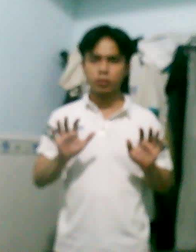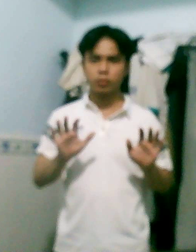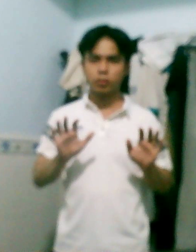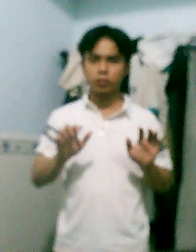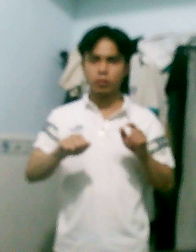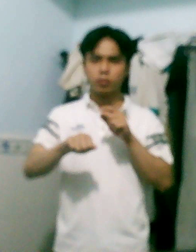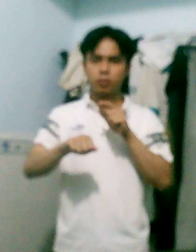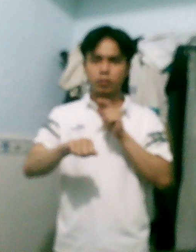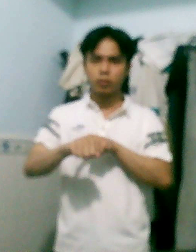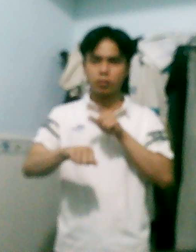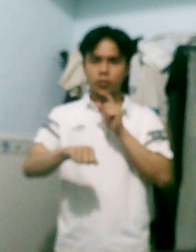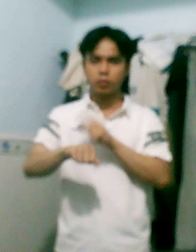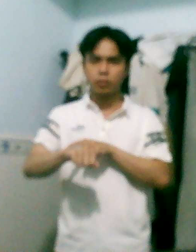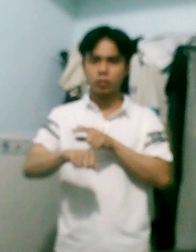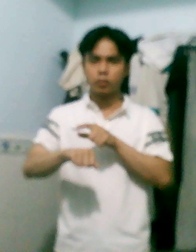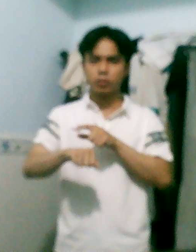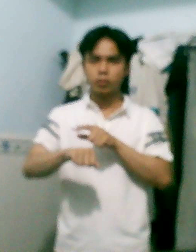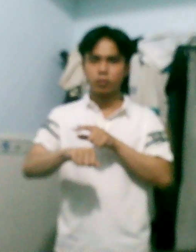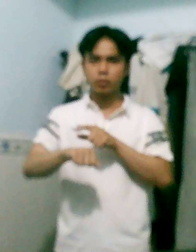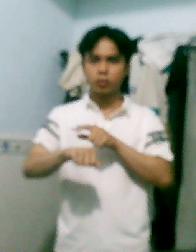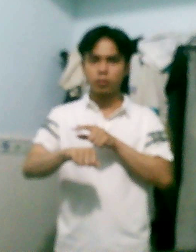gio